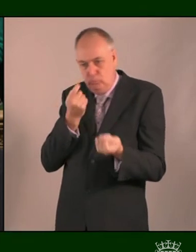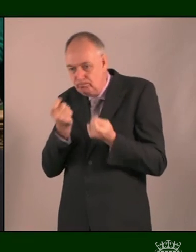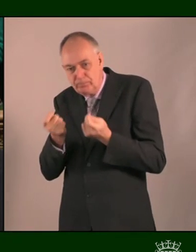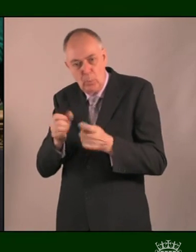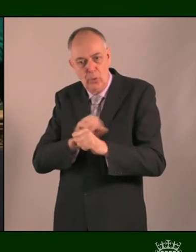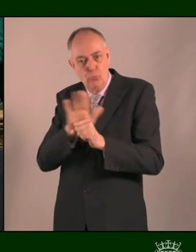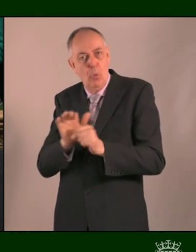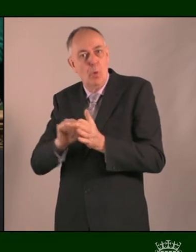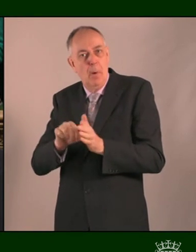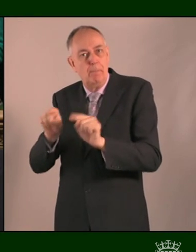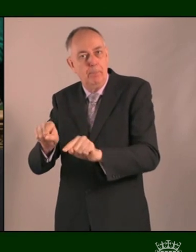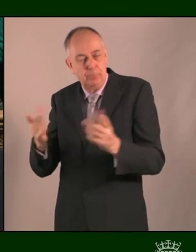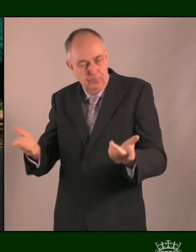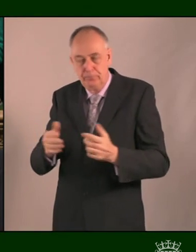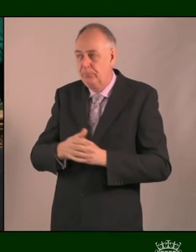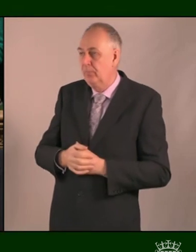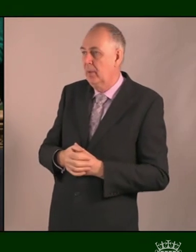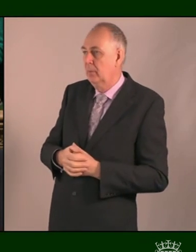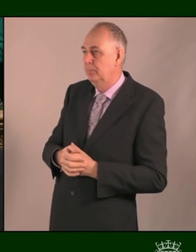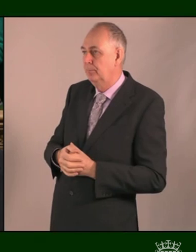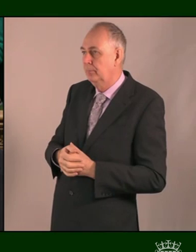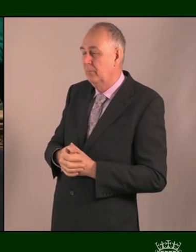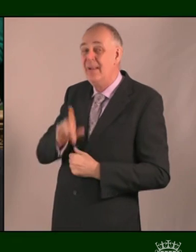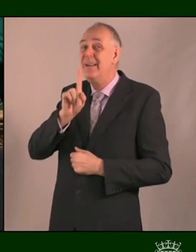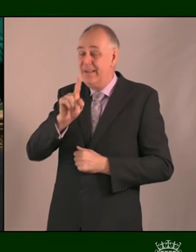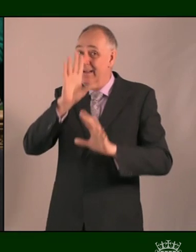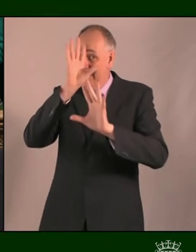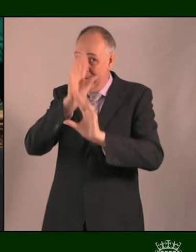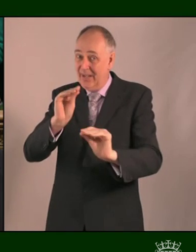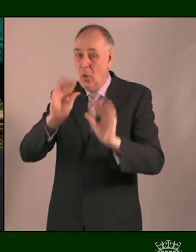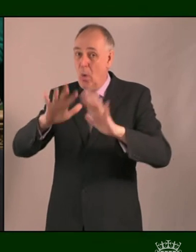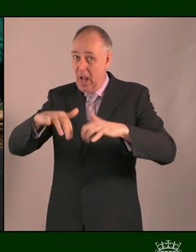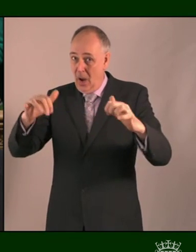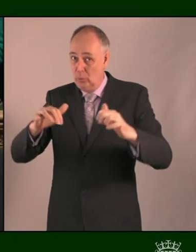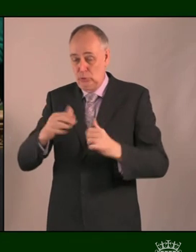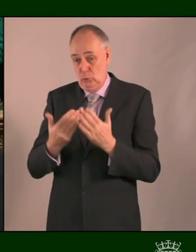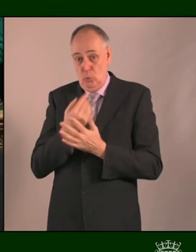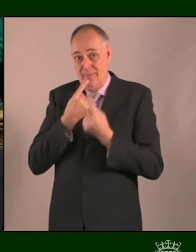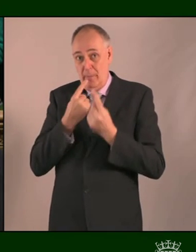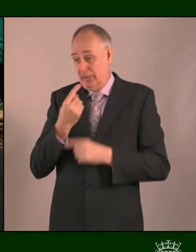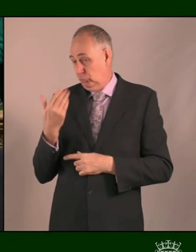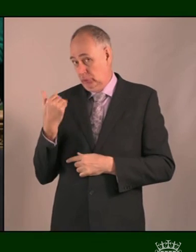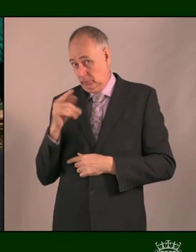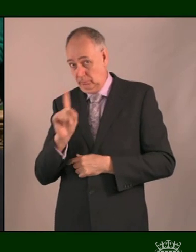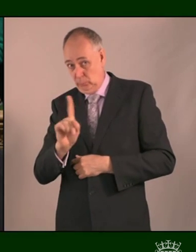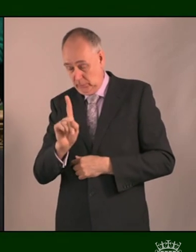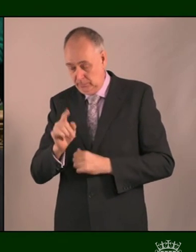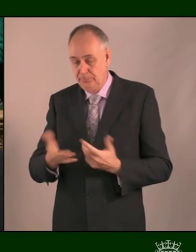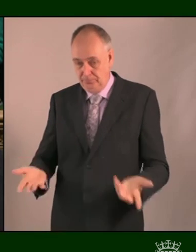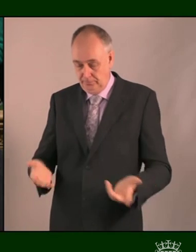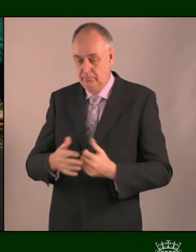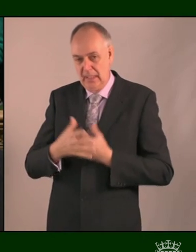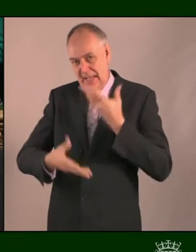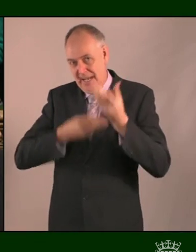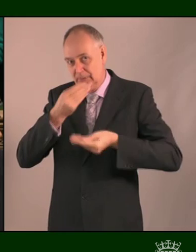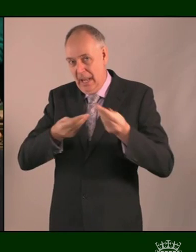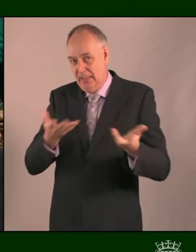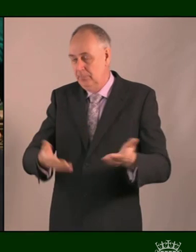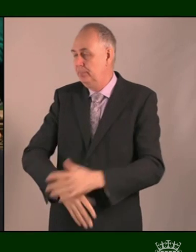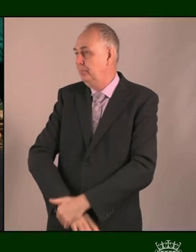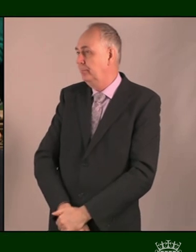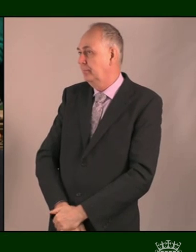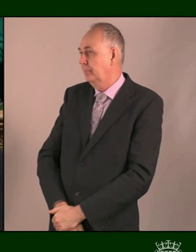It might be for the advantage of the right honourable Gentleman and the House if I update the House on where we are with the coronavirus outbreak.